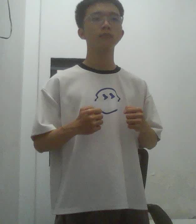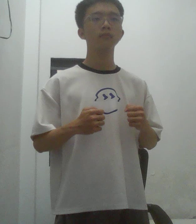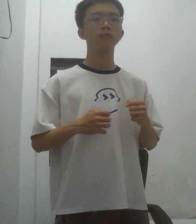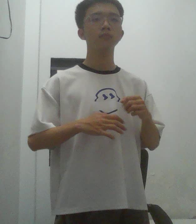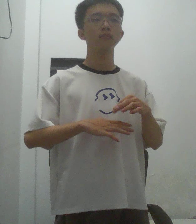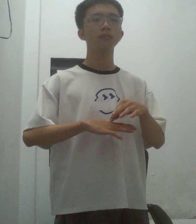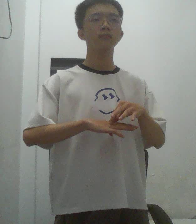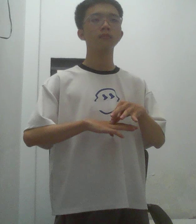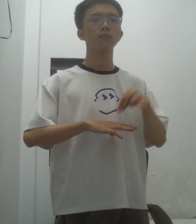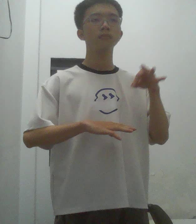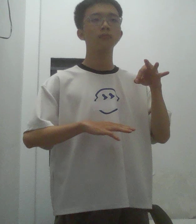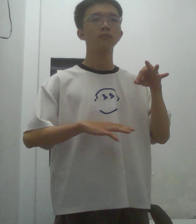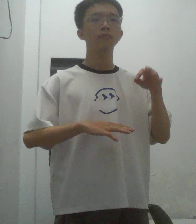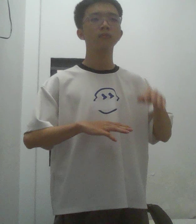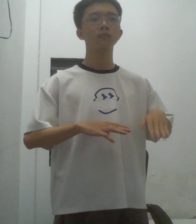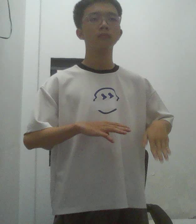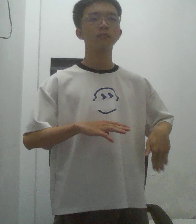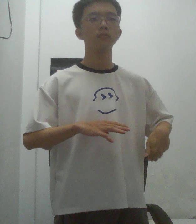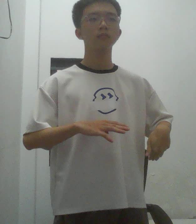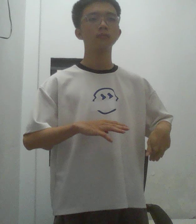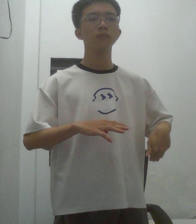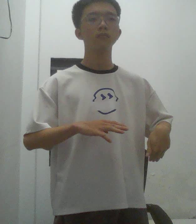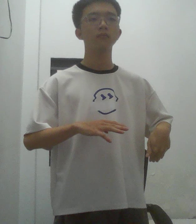tuan sau